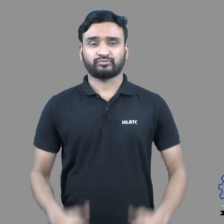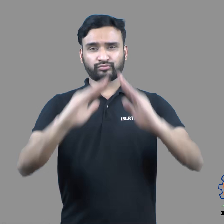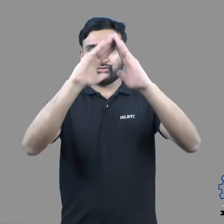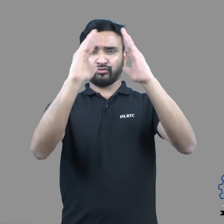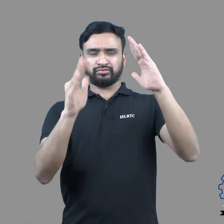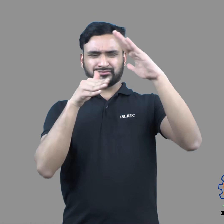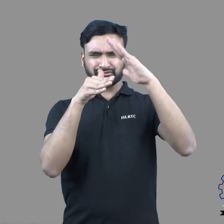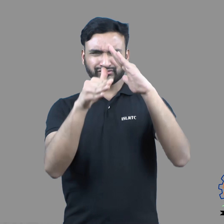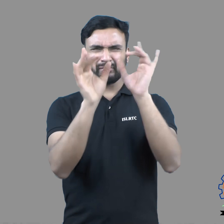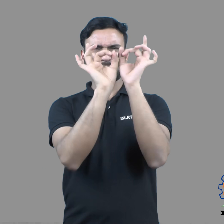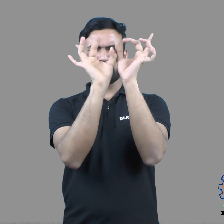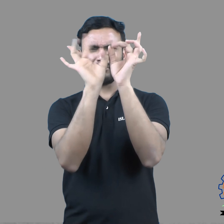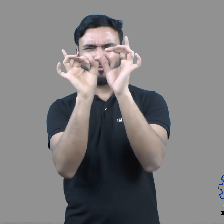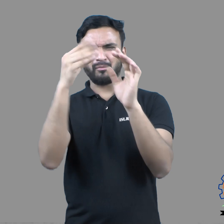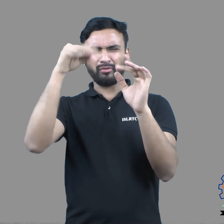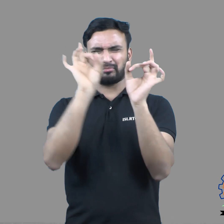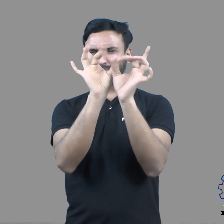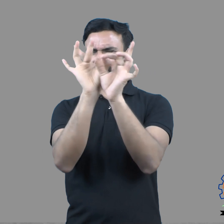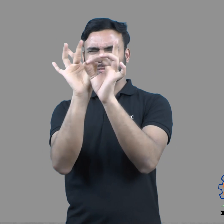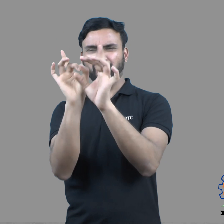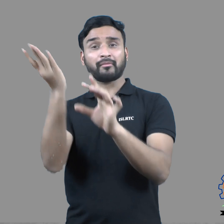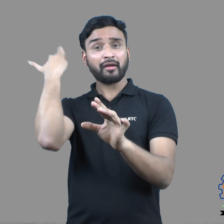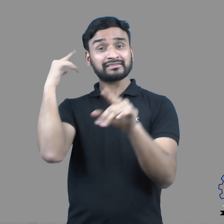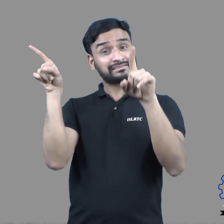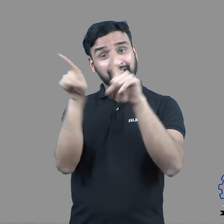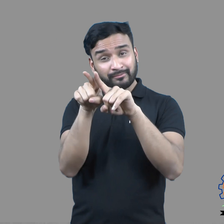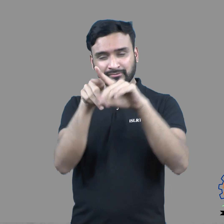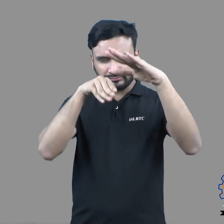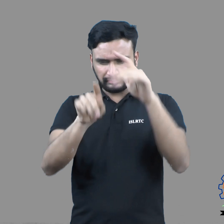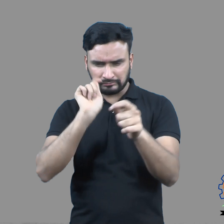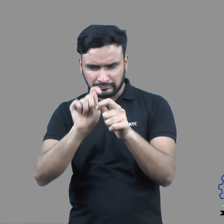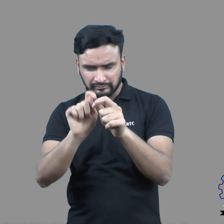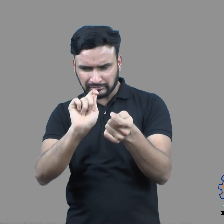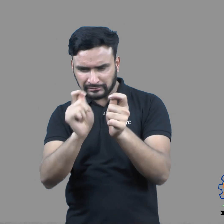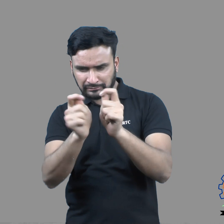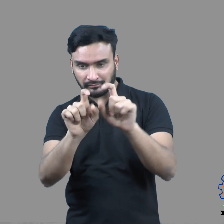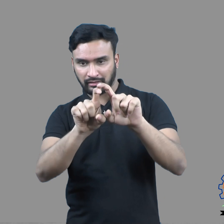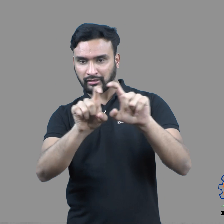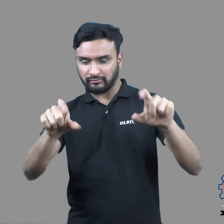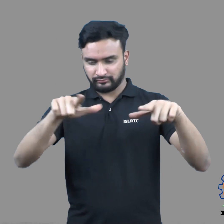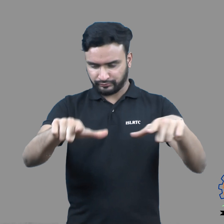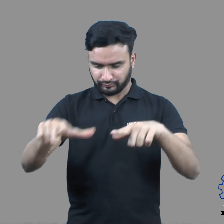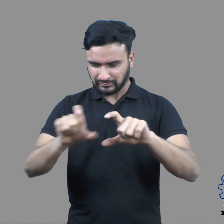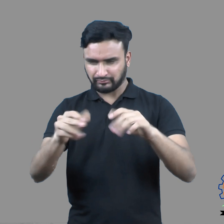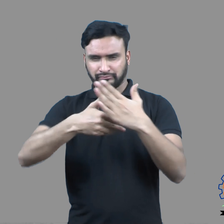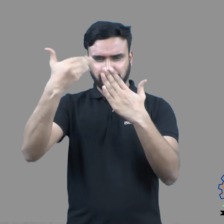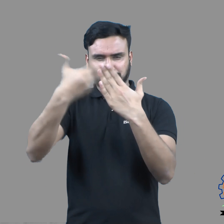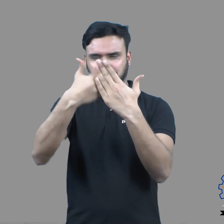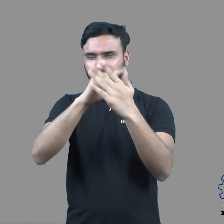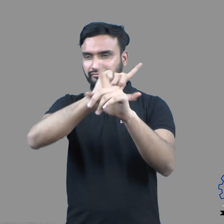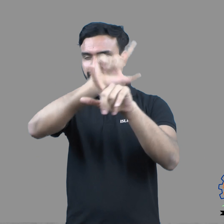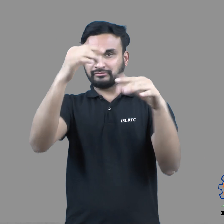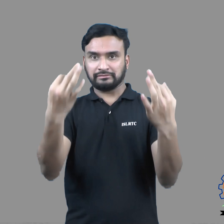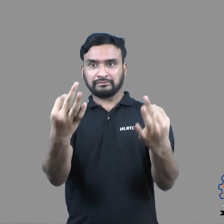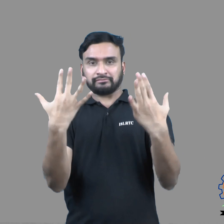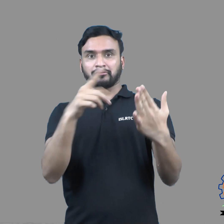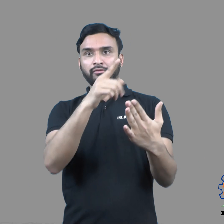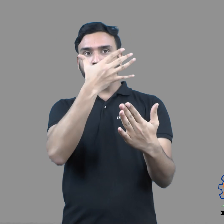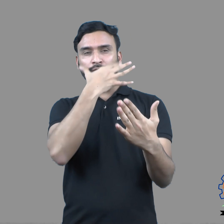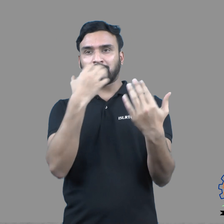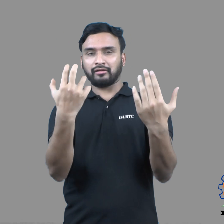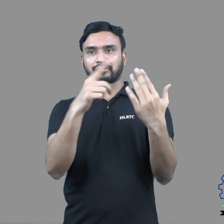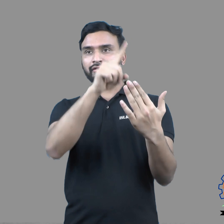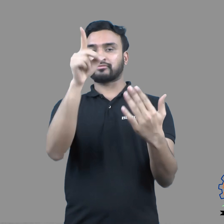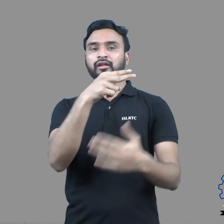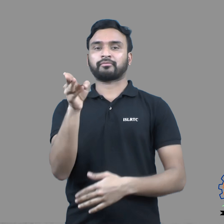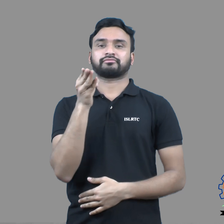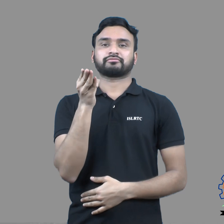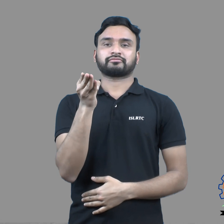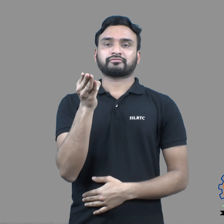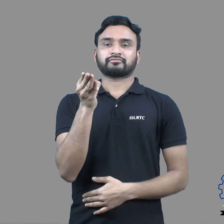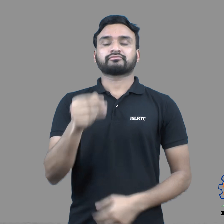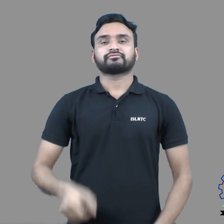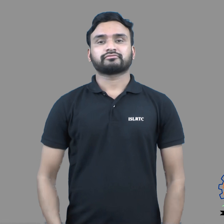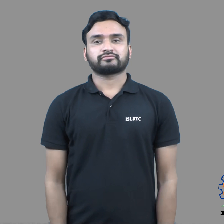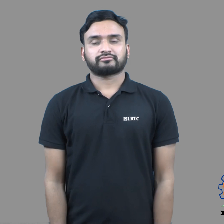Renovation